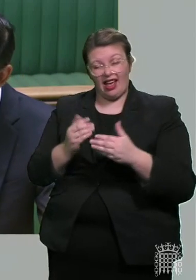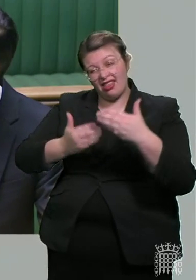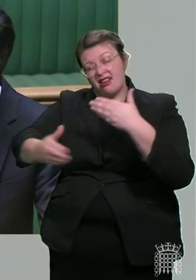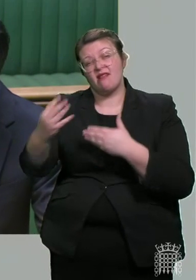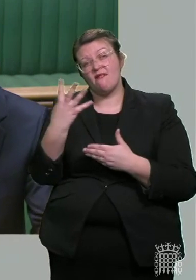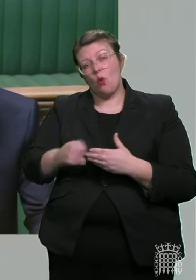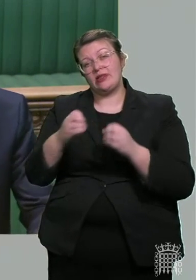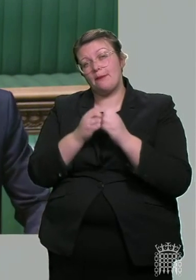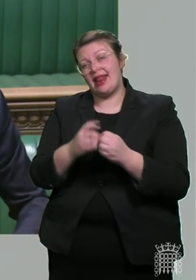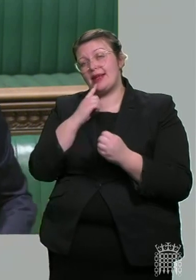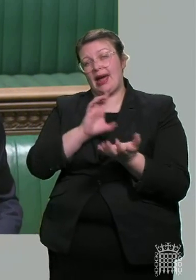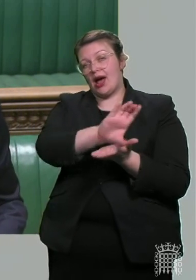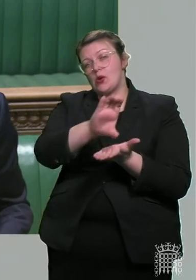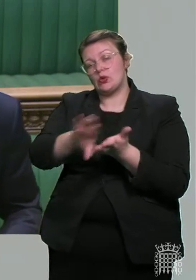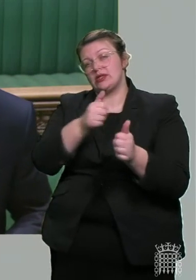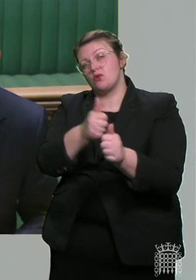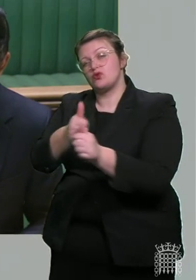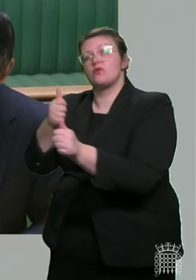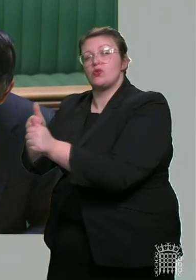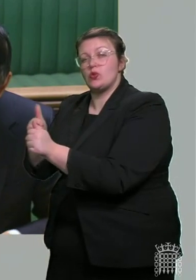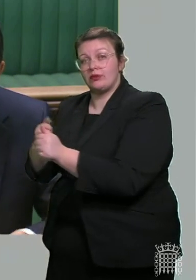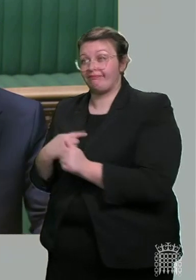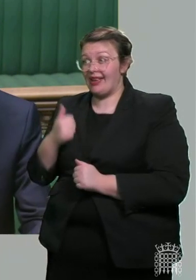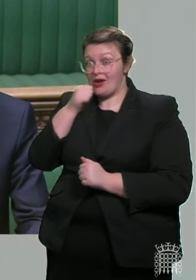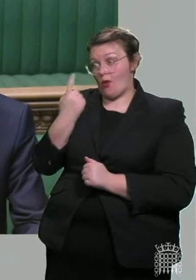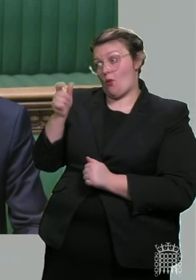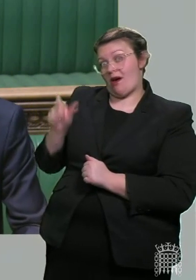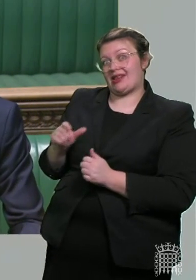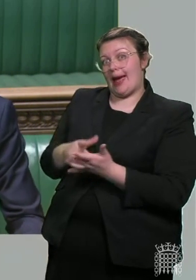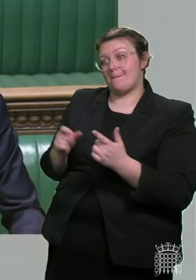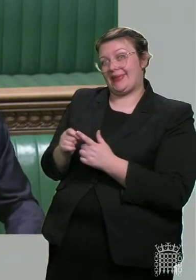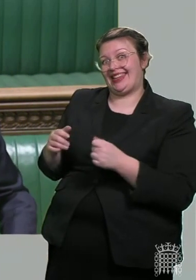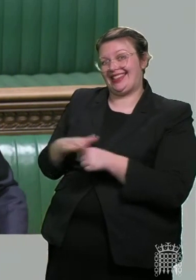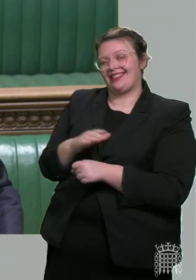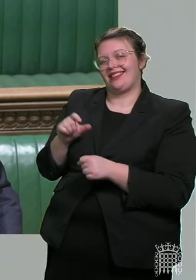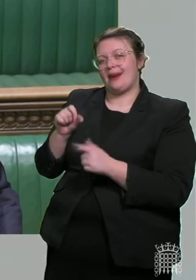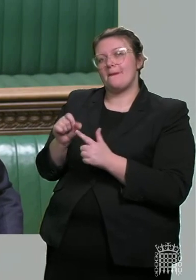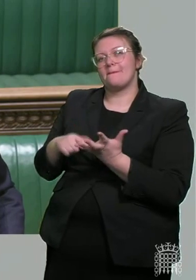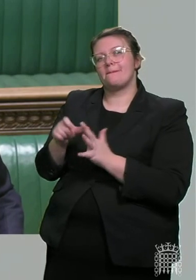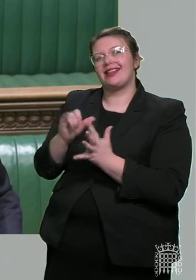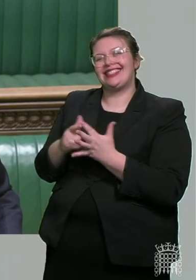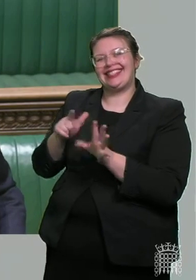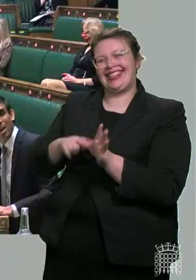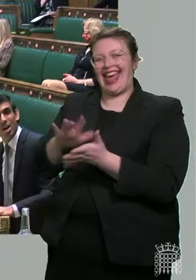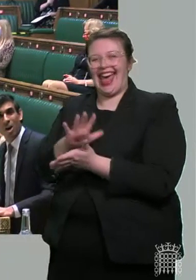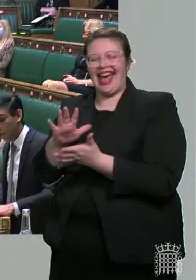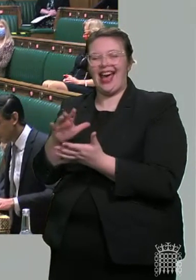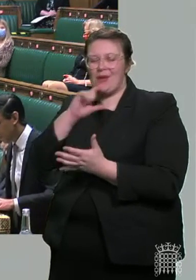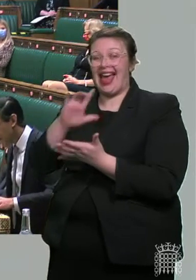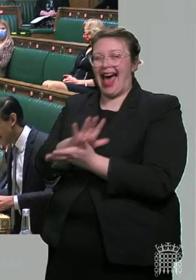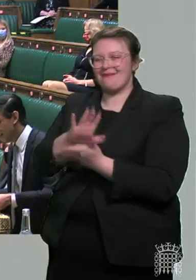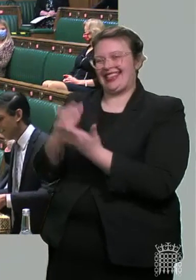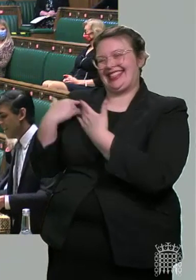I know that my right honourable Friend the Member for Pudsey will particularly welcome the location of this new institution.